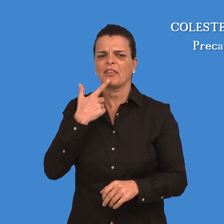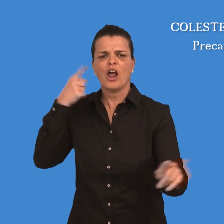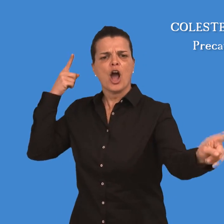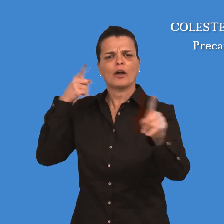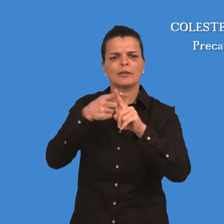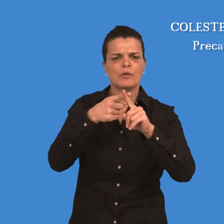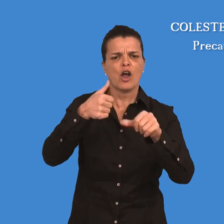objetivo